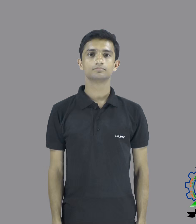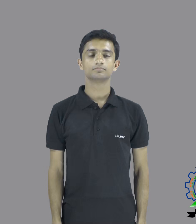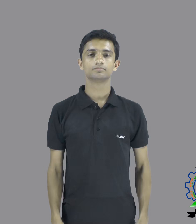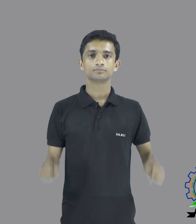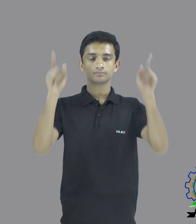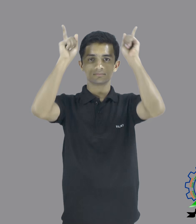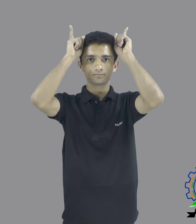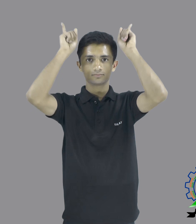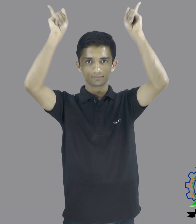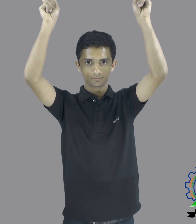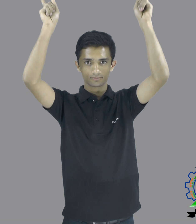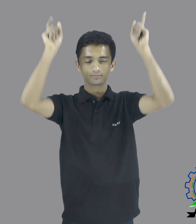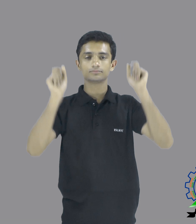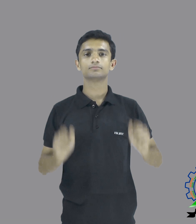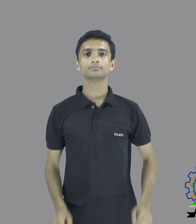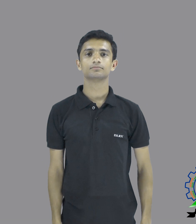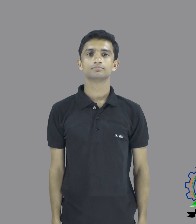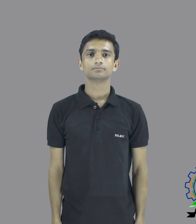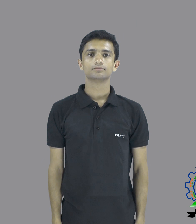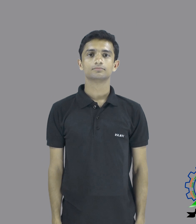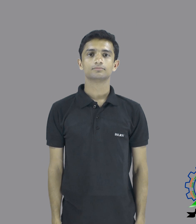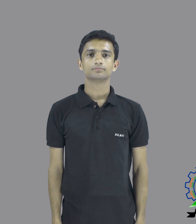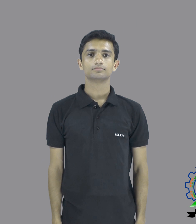Deer